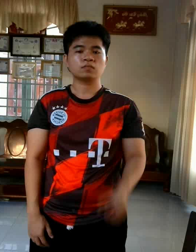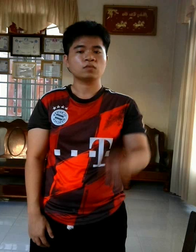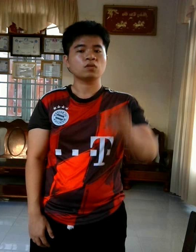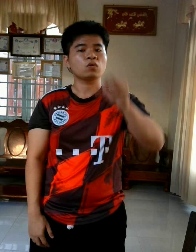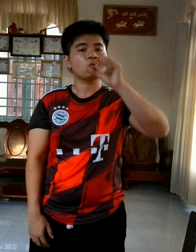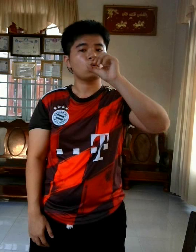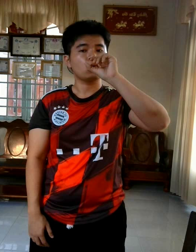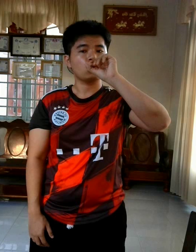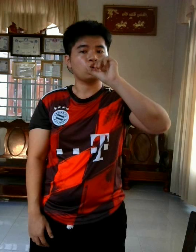uong nuoc